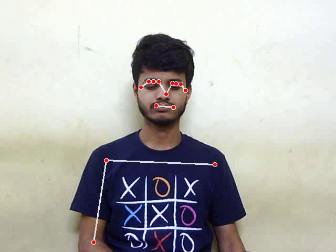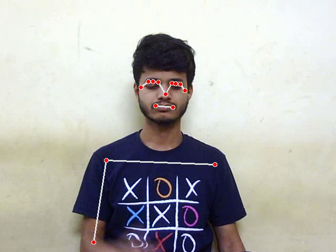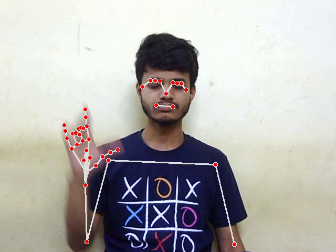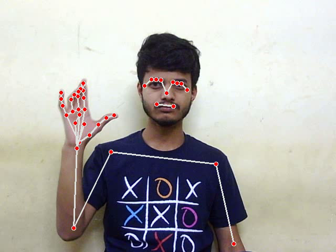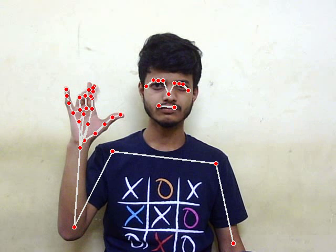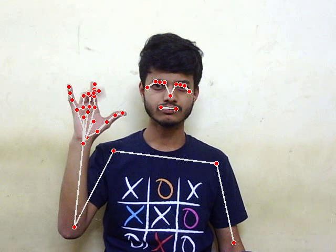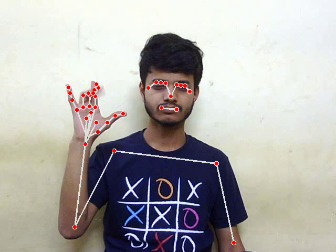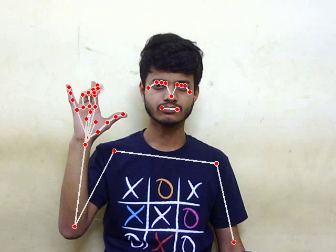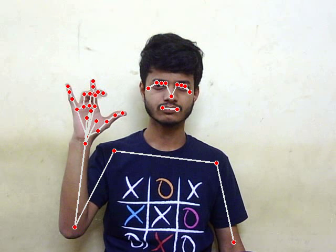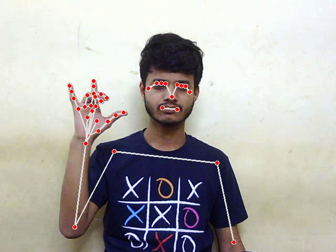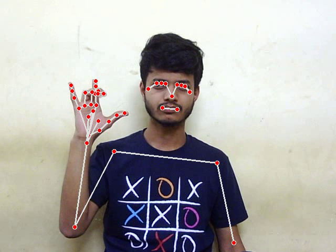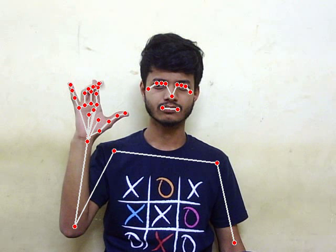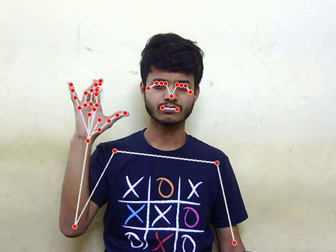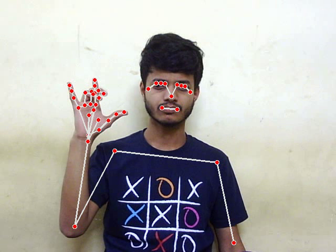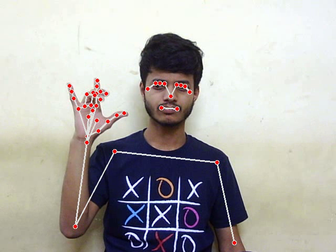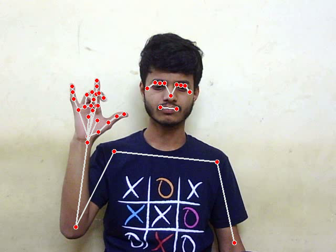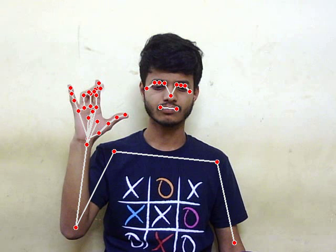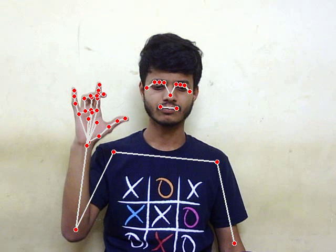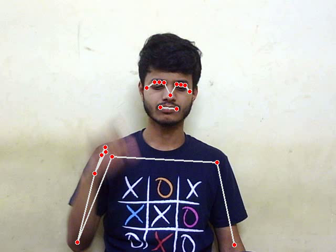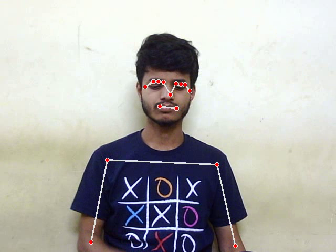why